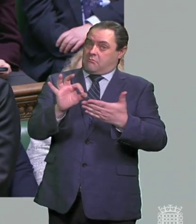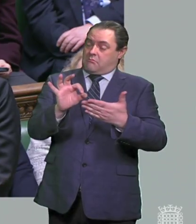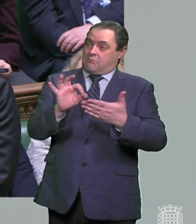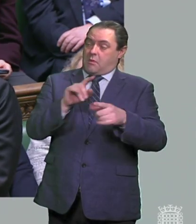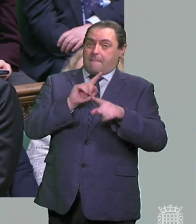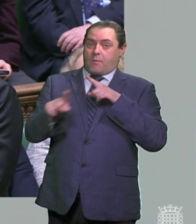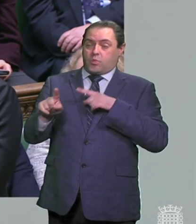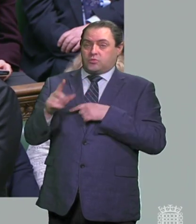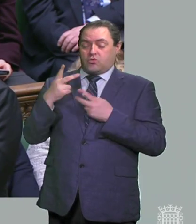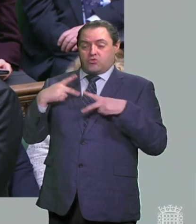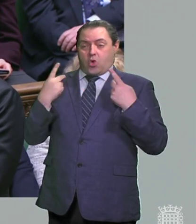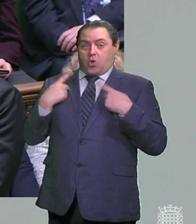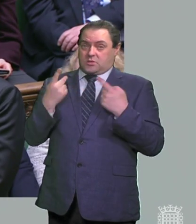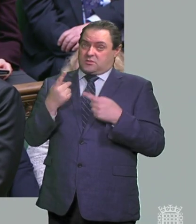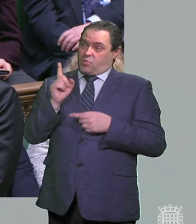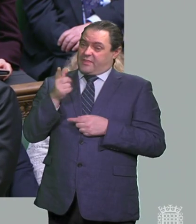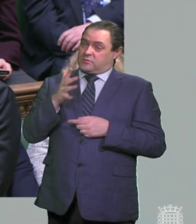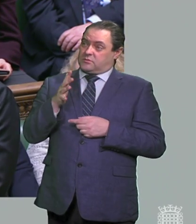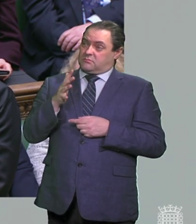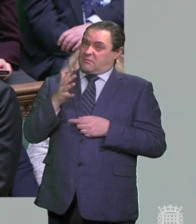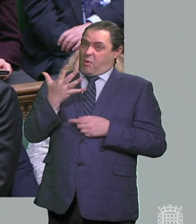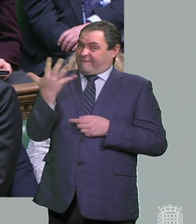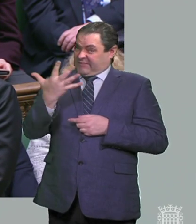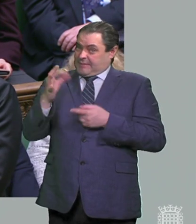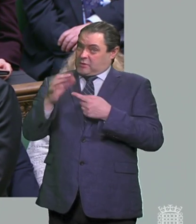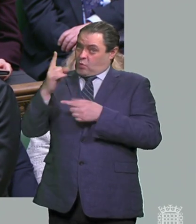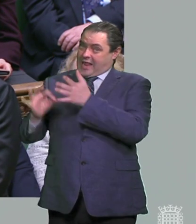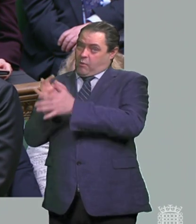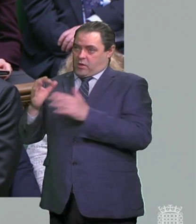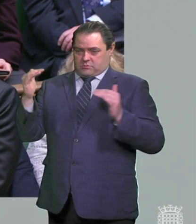Most nurses earn little above £15 an hour.